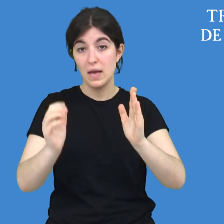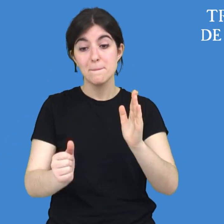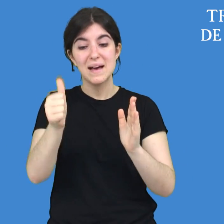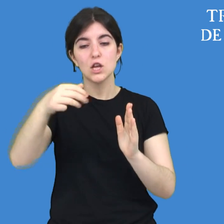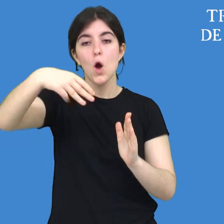más cantidad